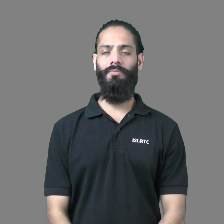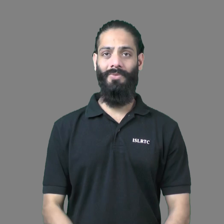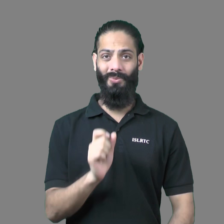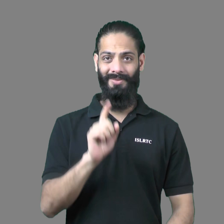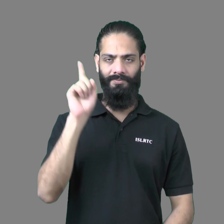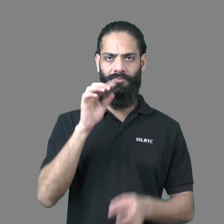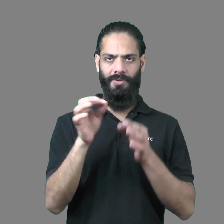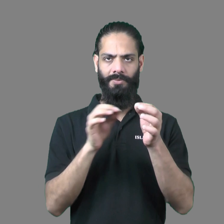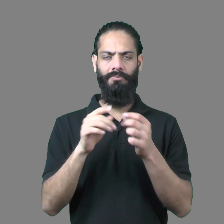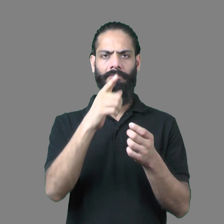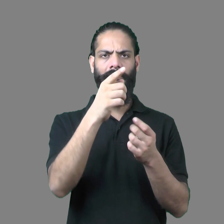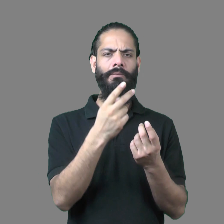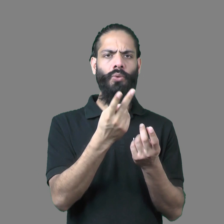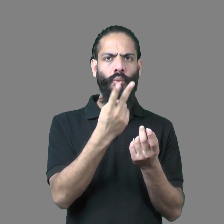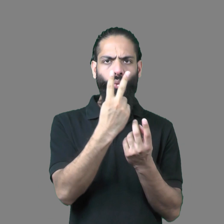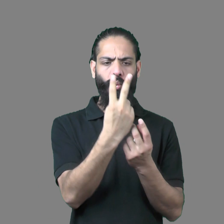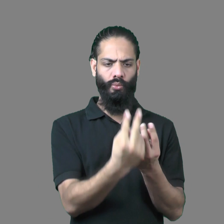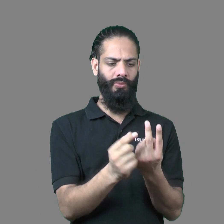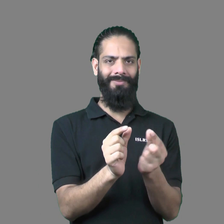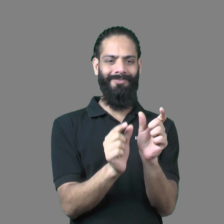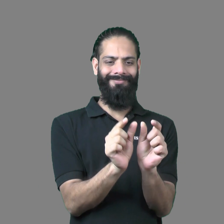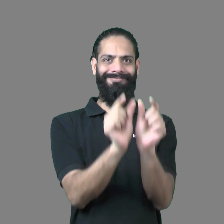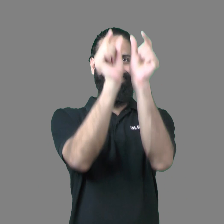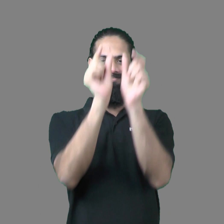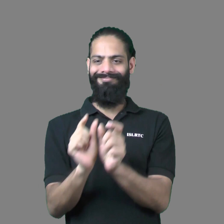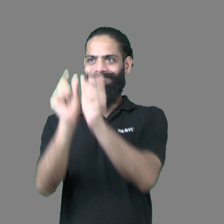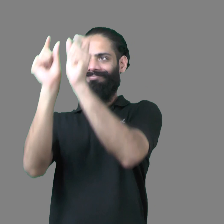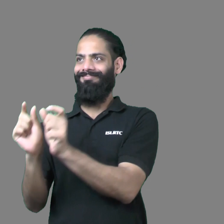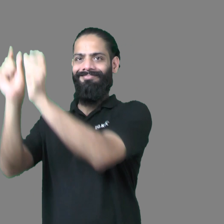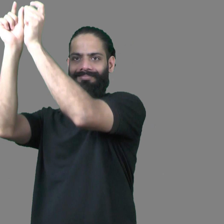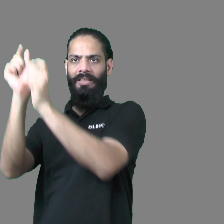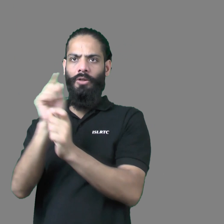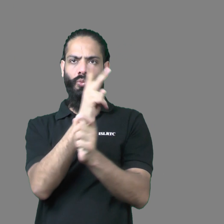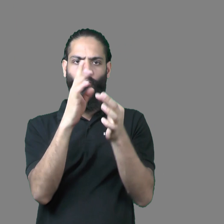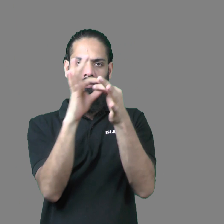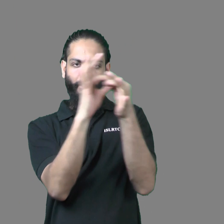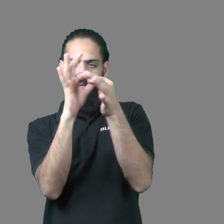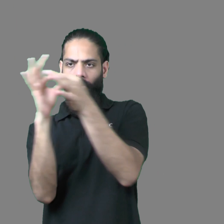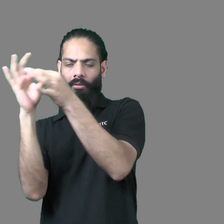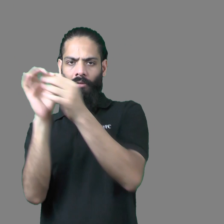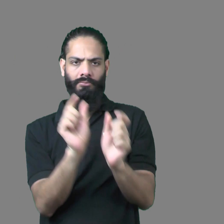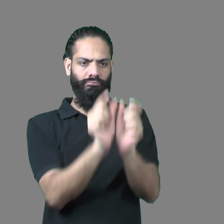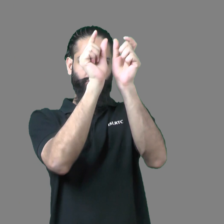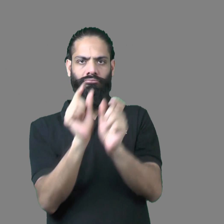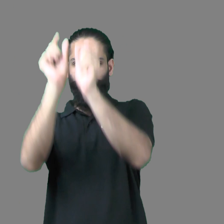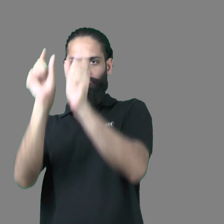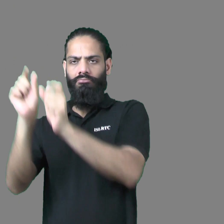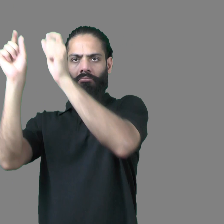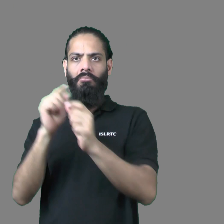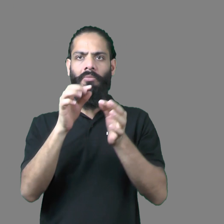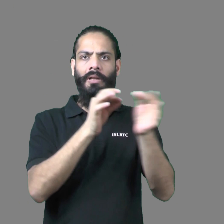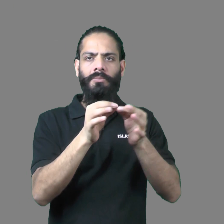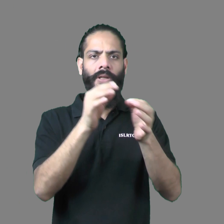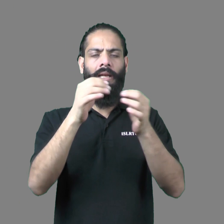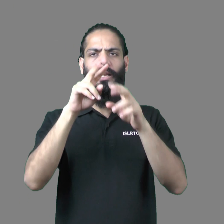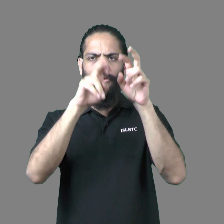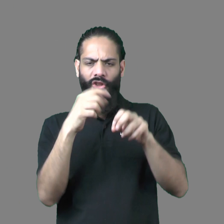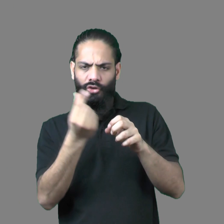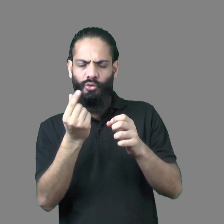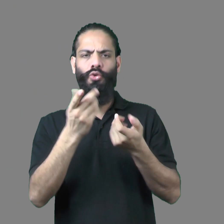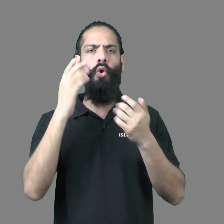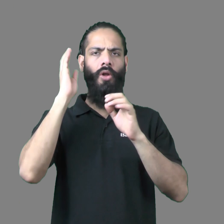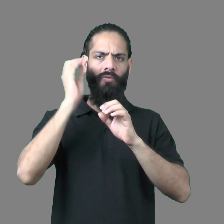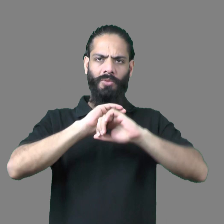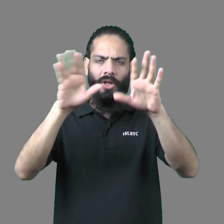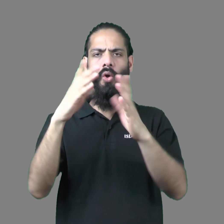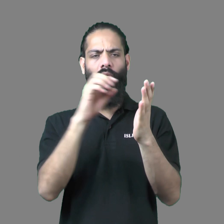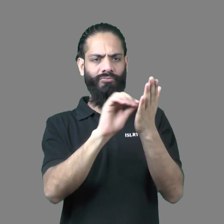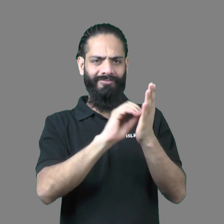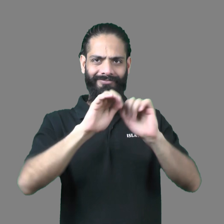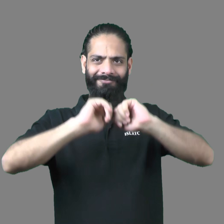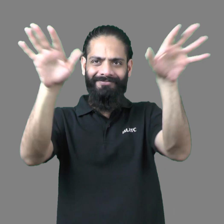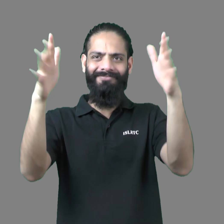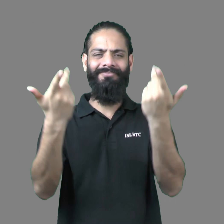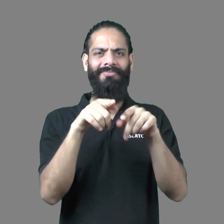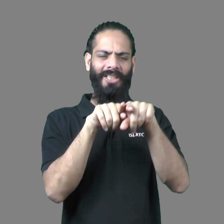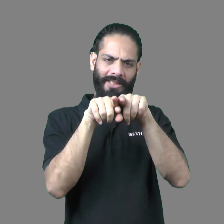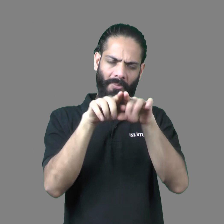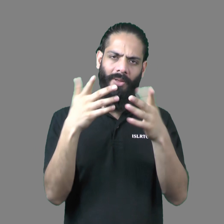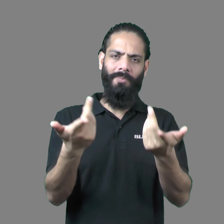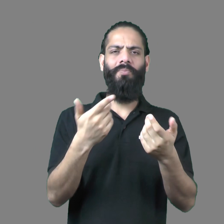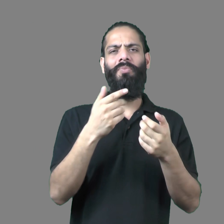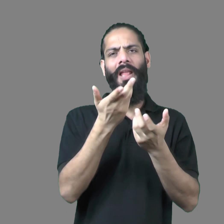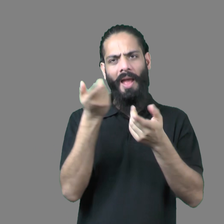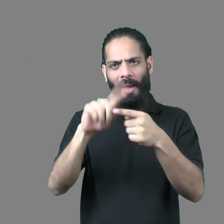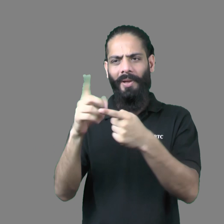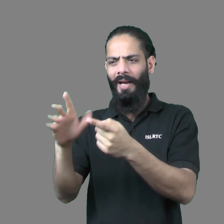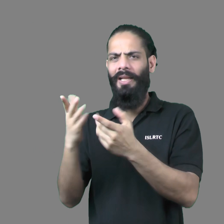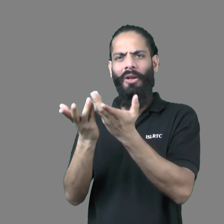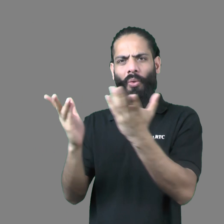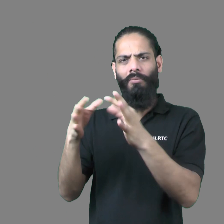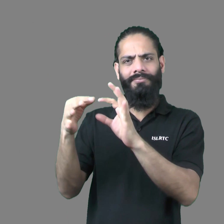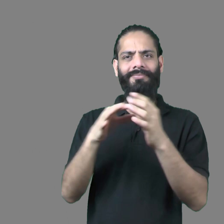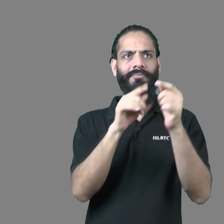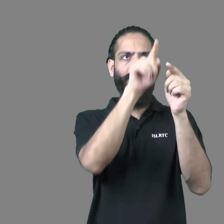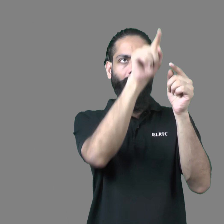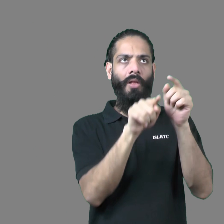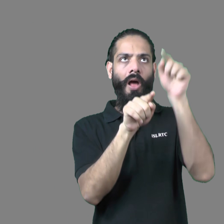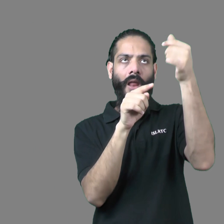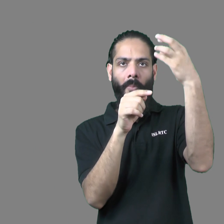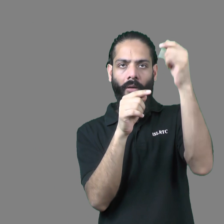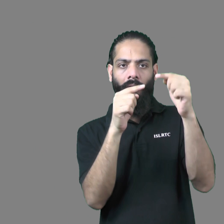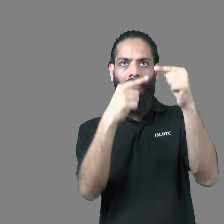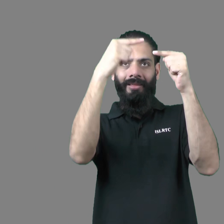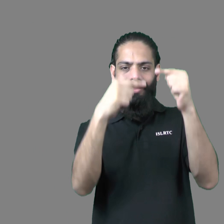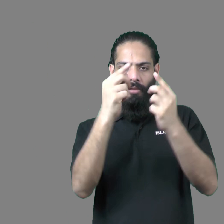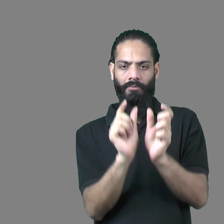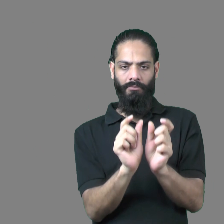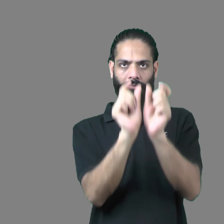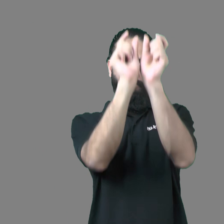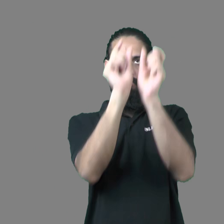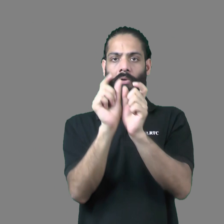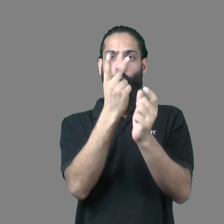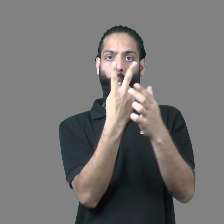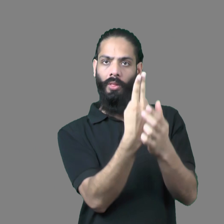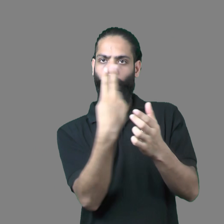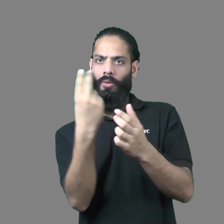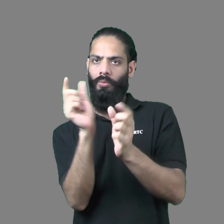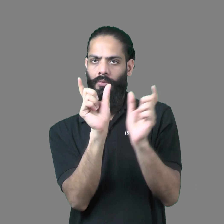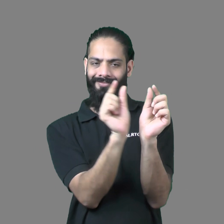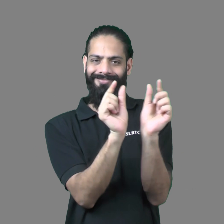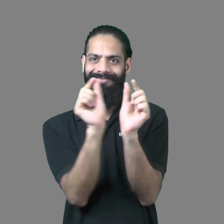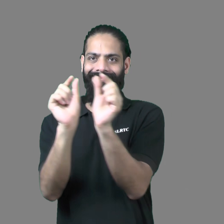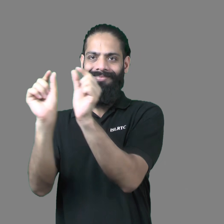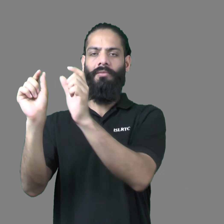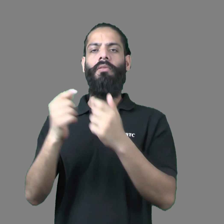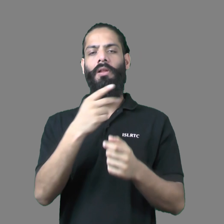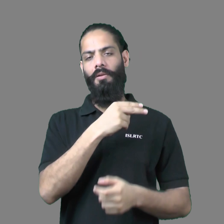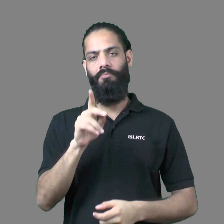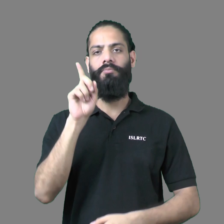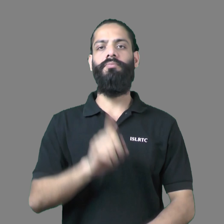Double Bar Graph